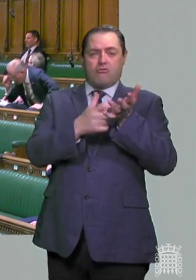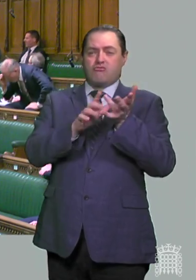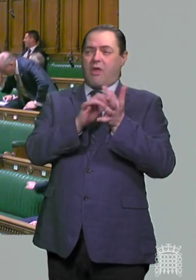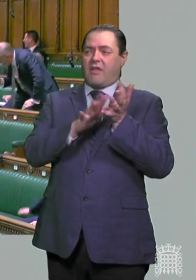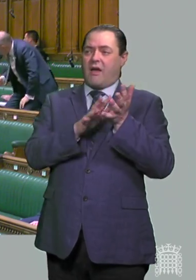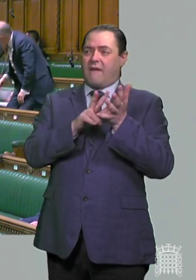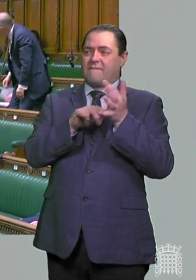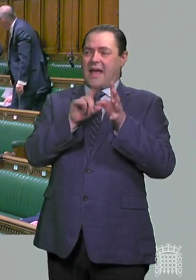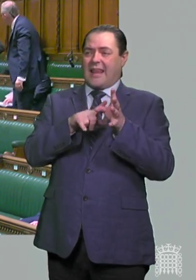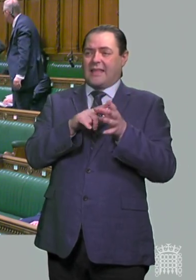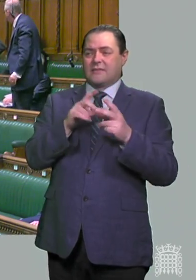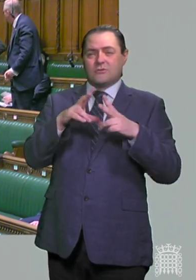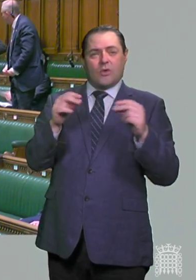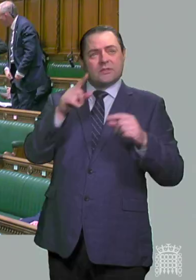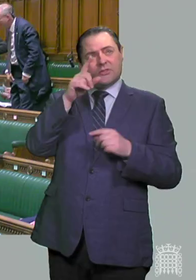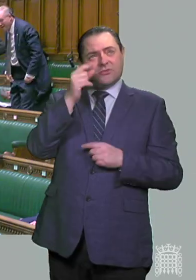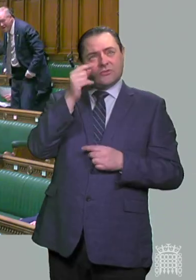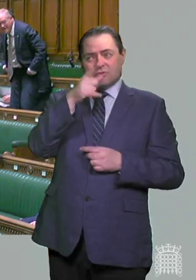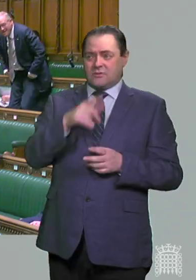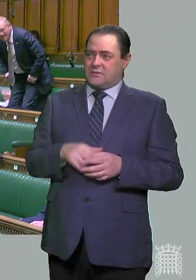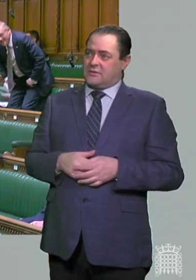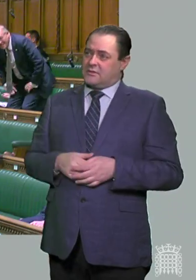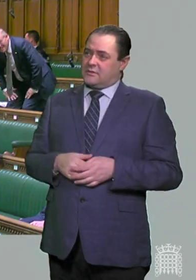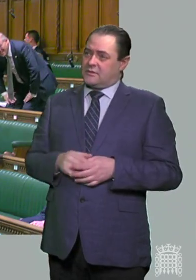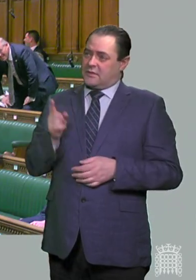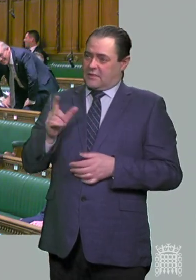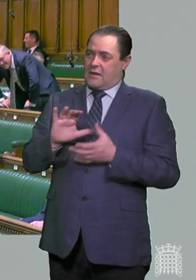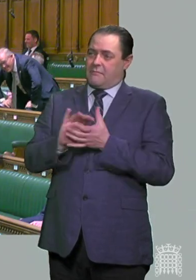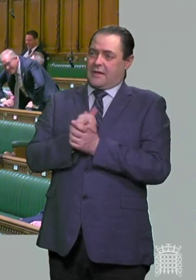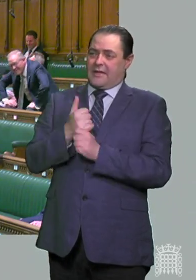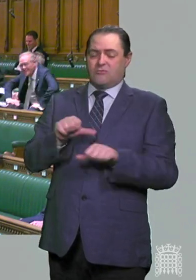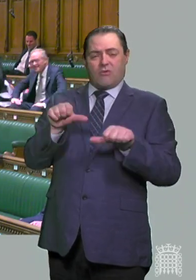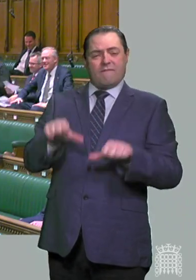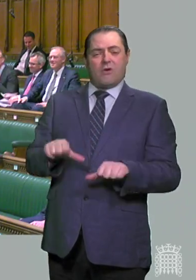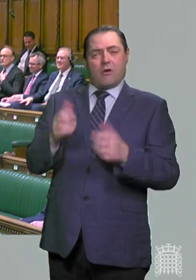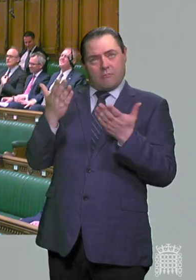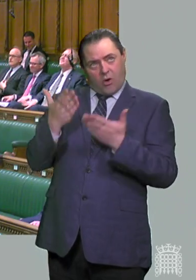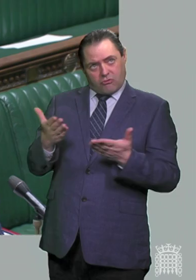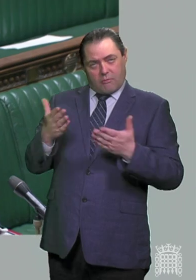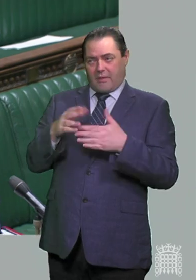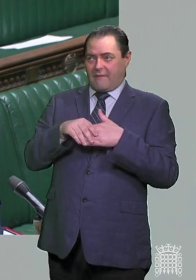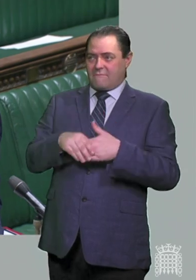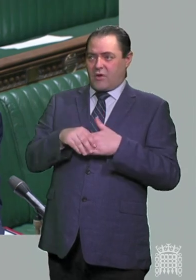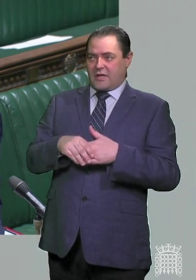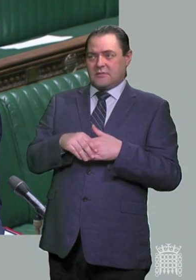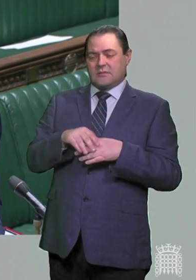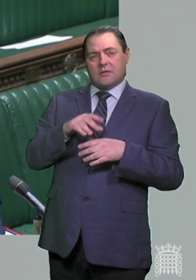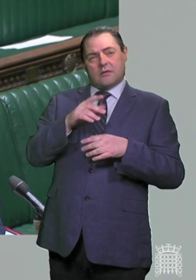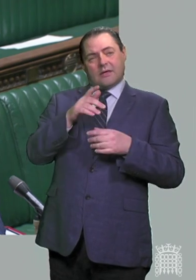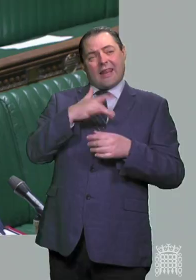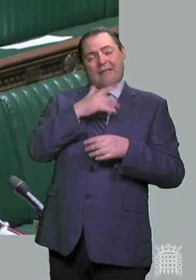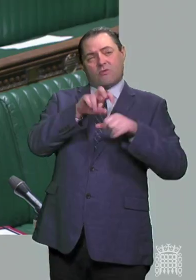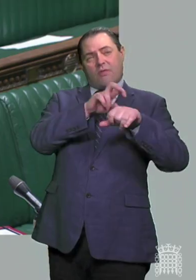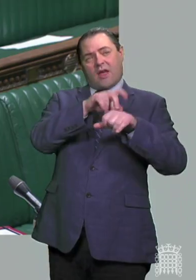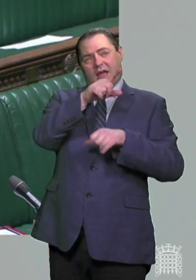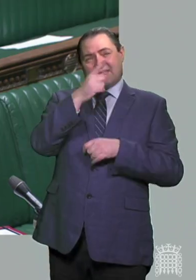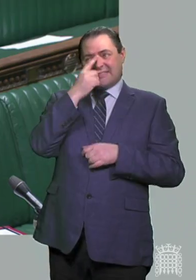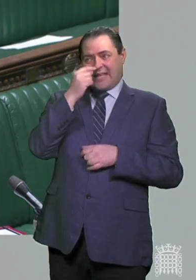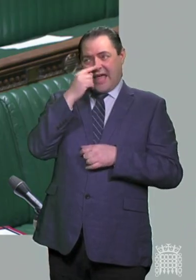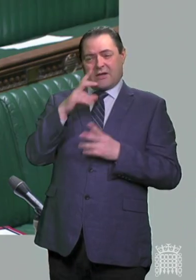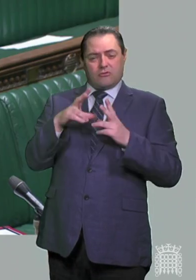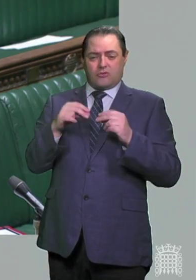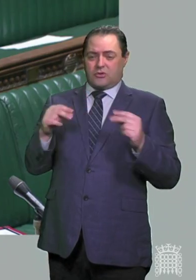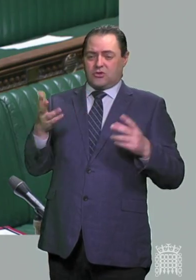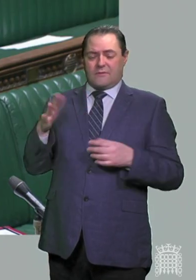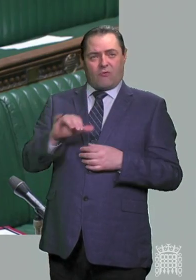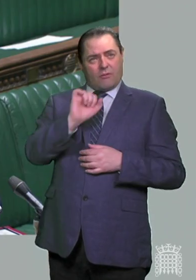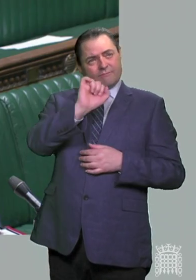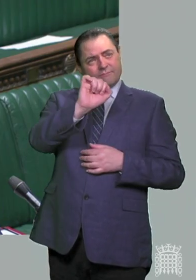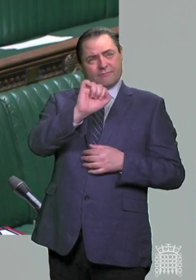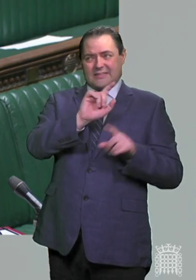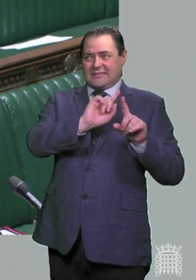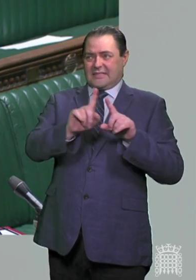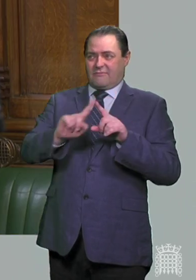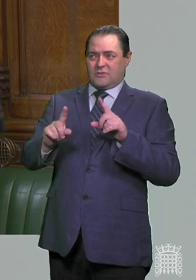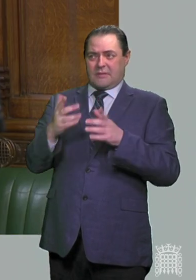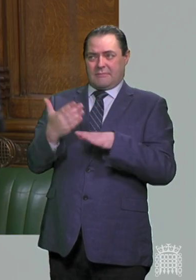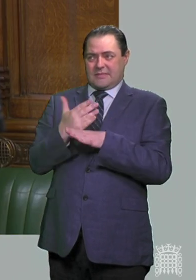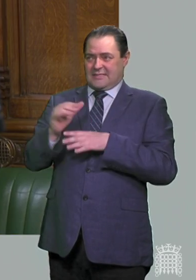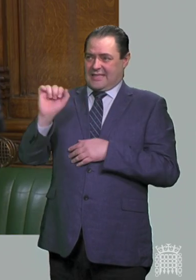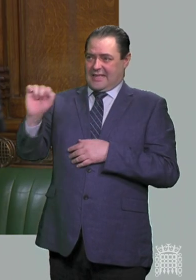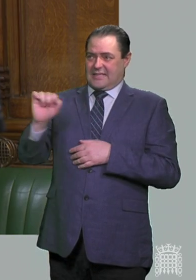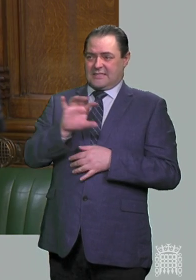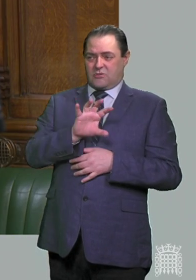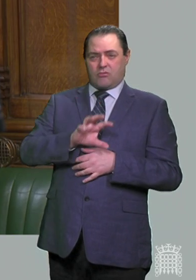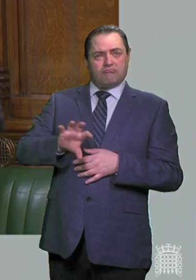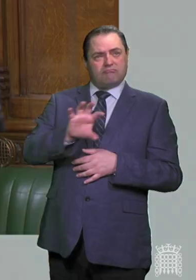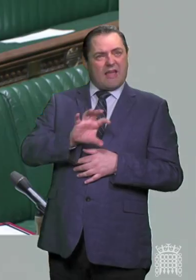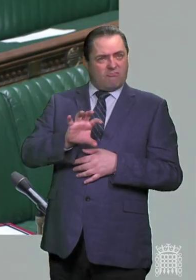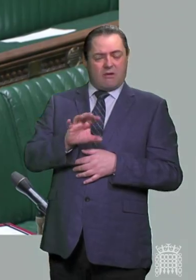I am delighted to confirm to my honourable Friend that residents of Northern Ireland will be able to enjoy the sausages produced by the great businesses in his constituency.